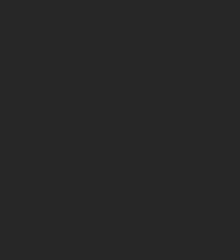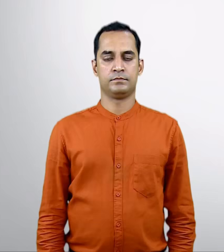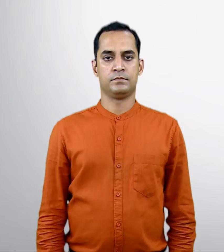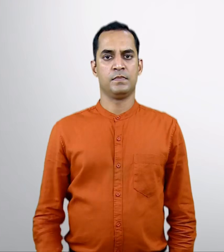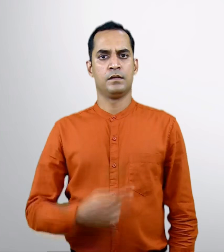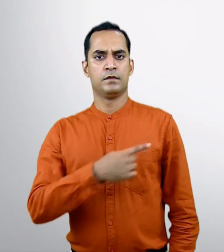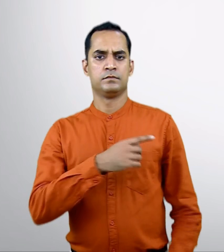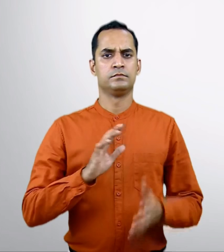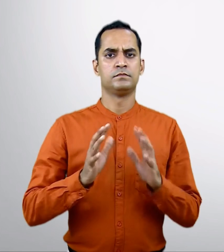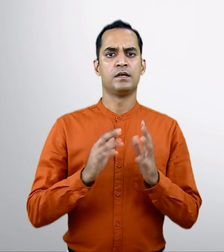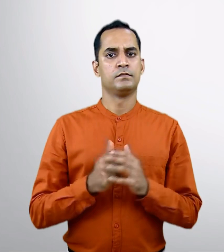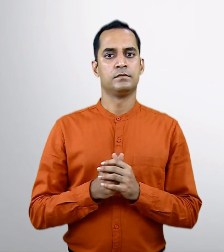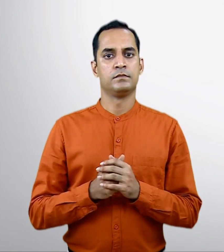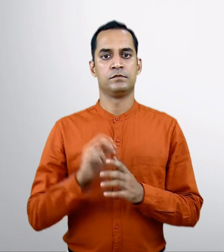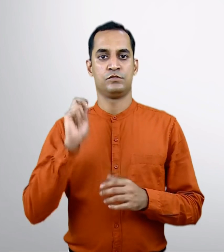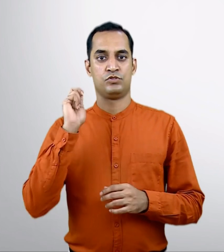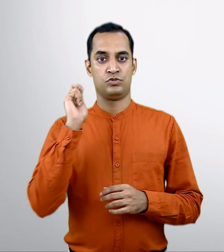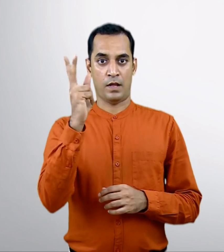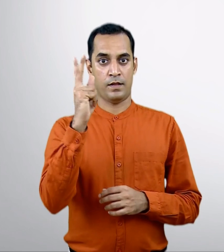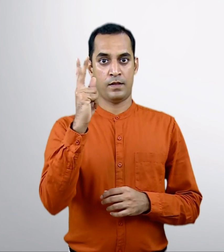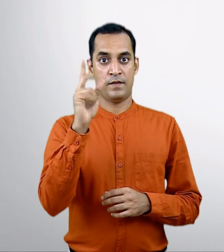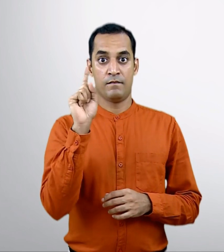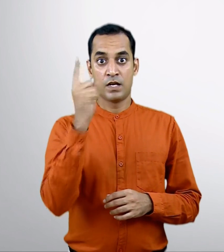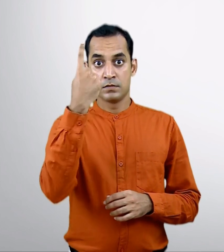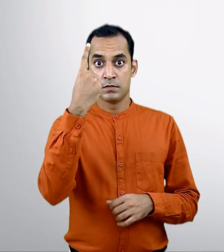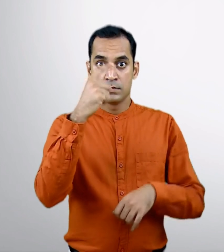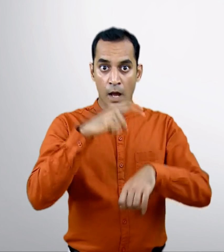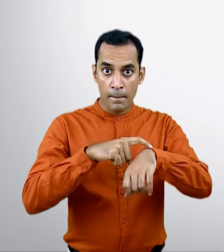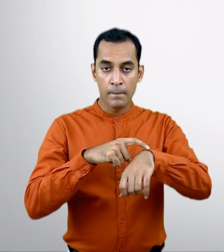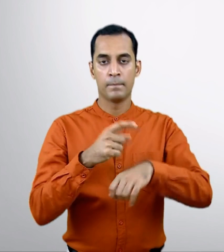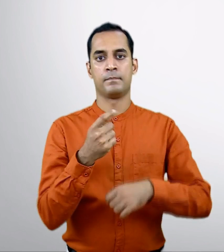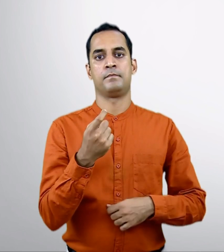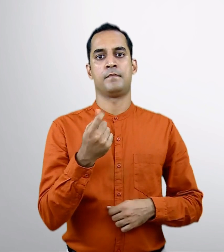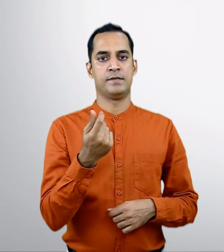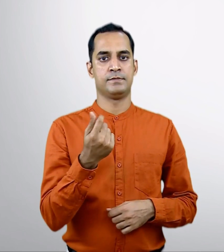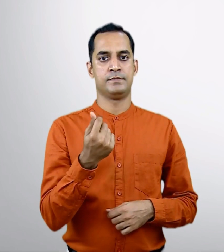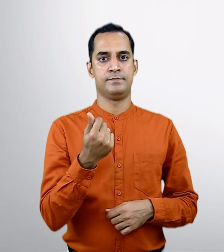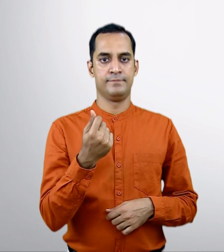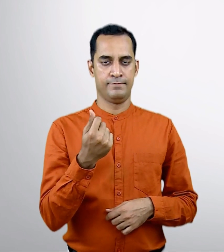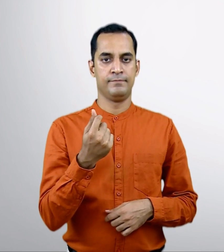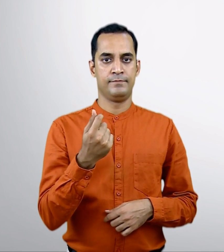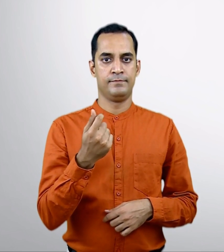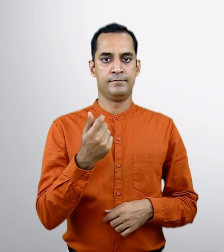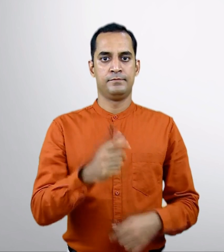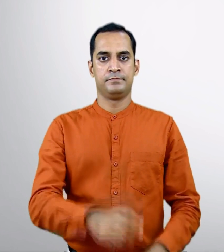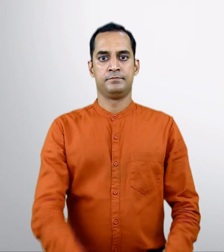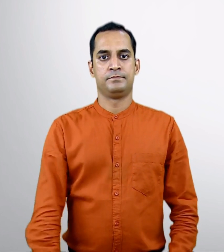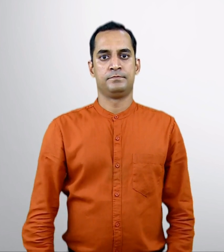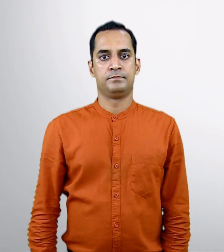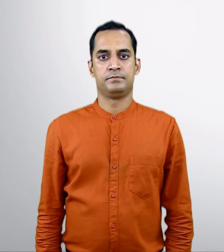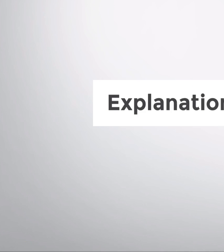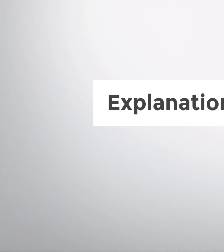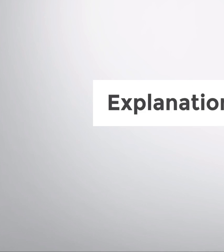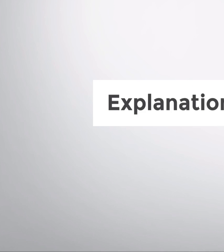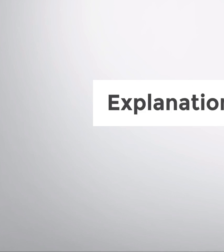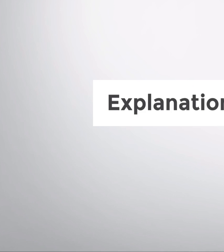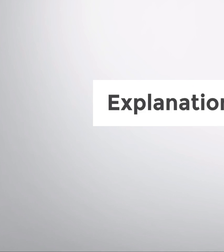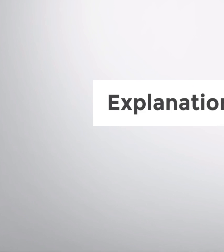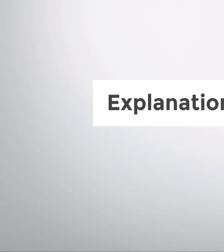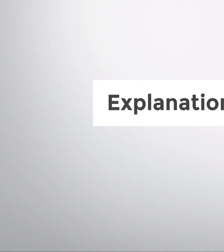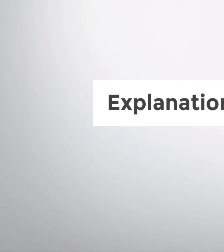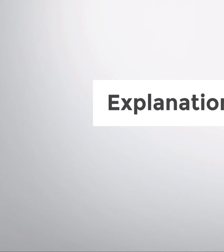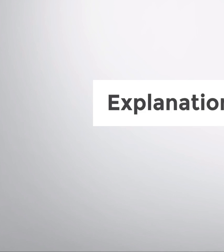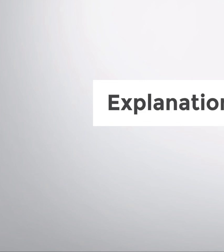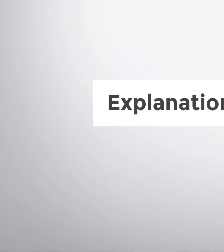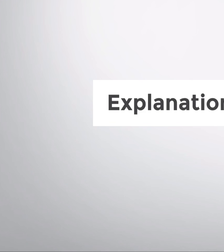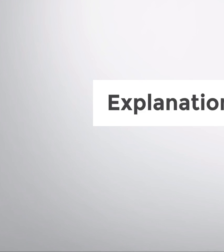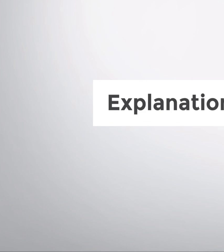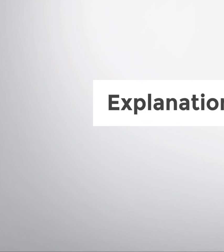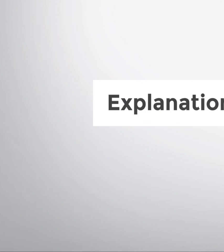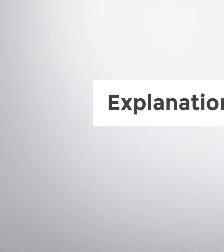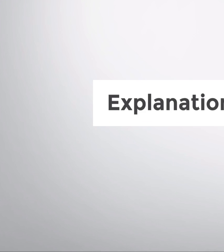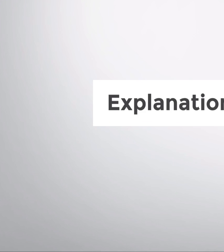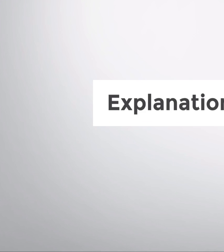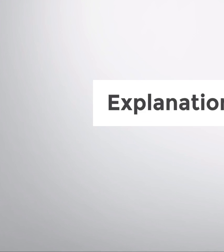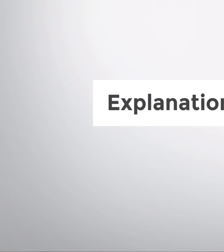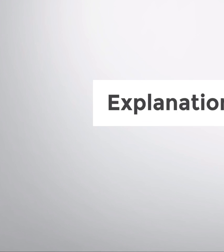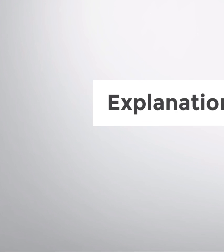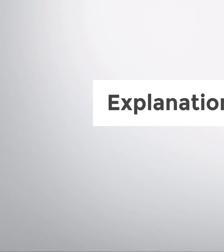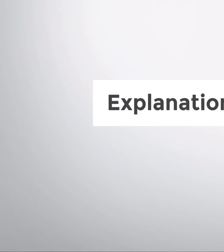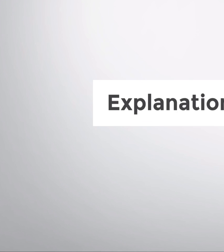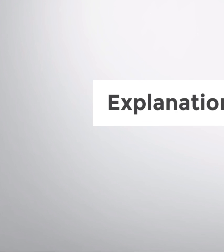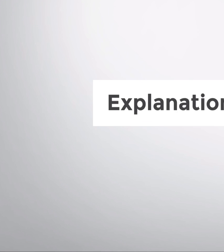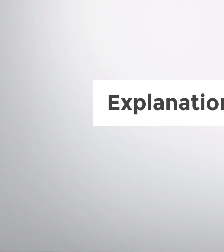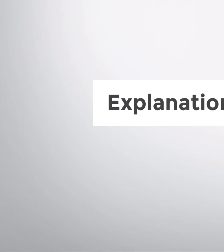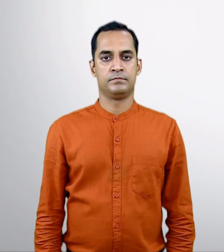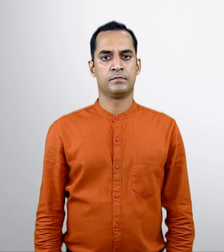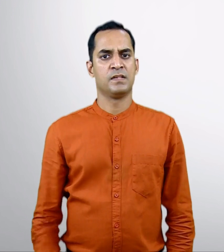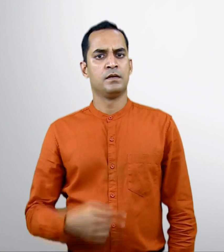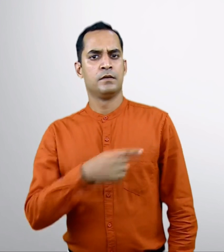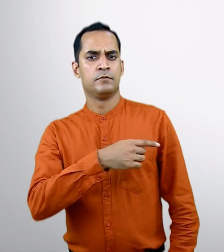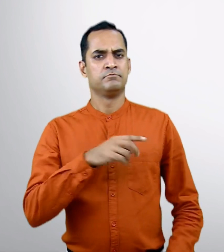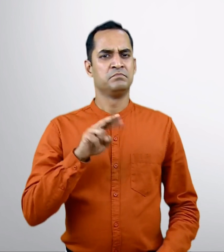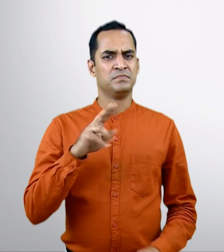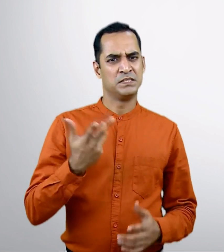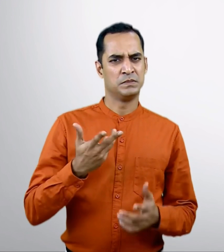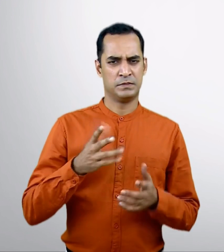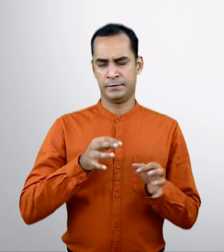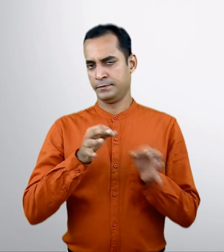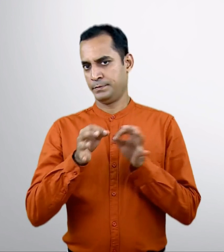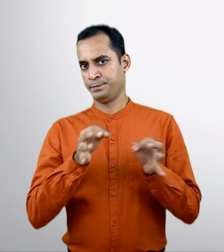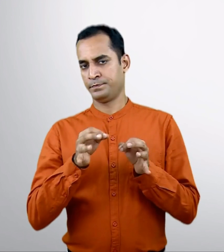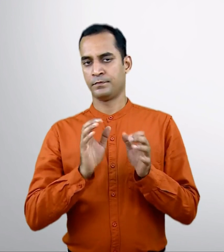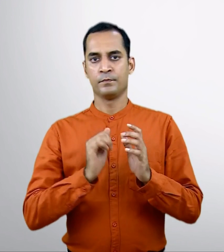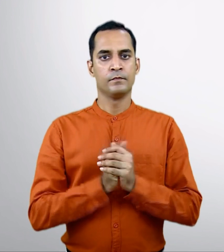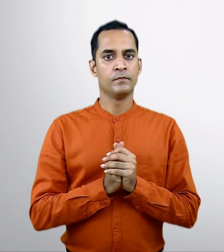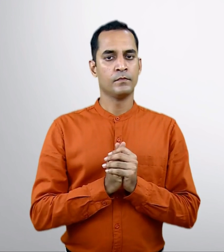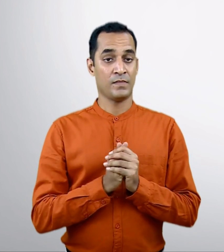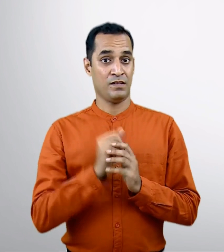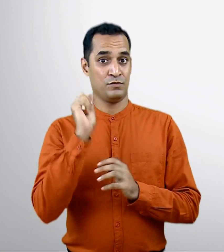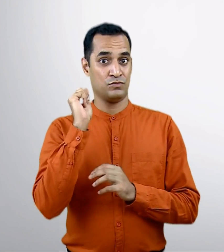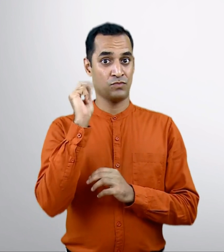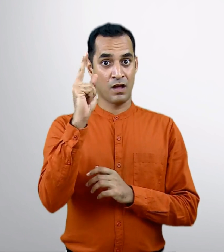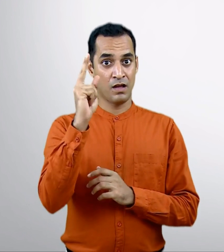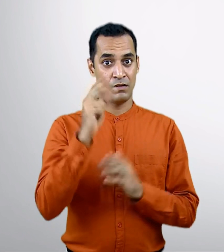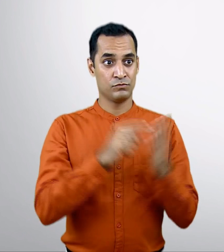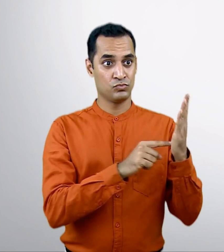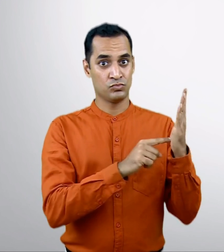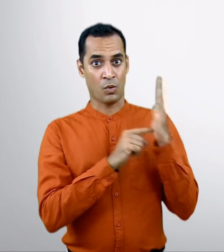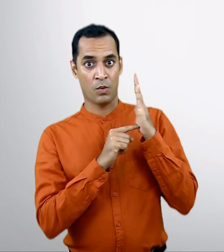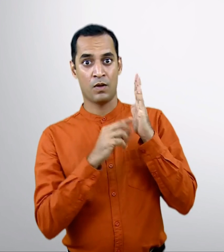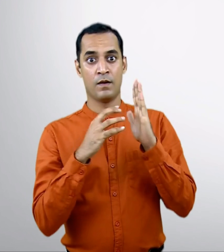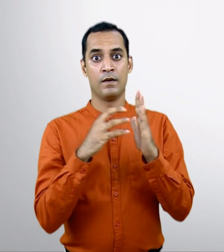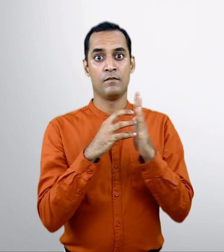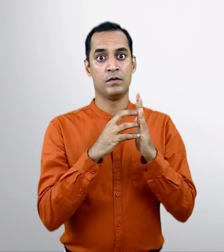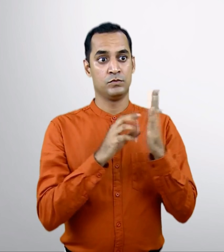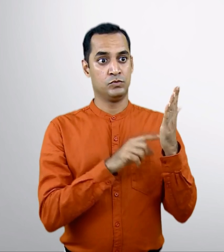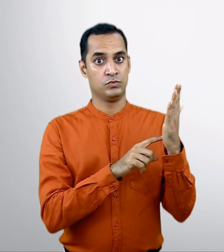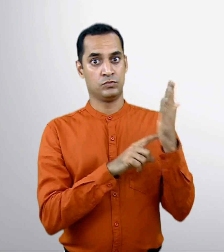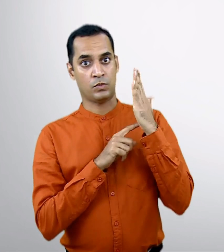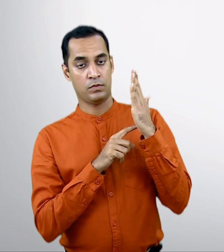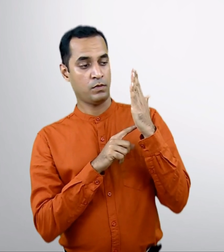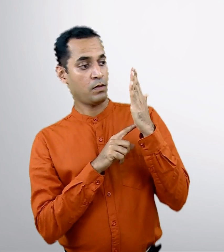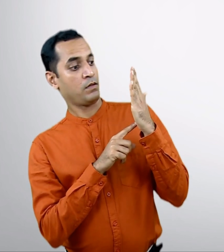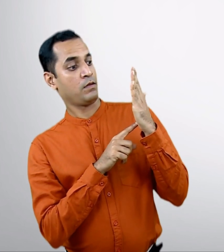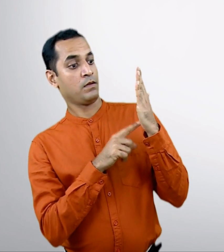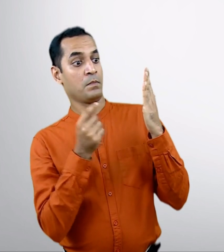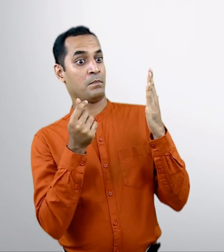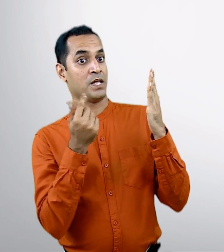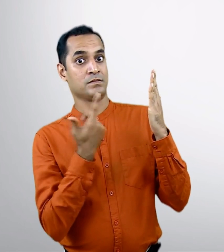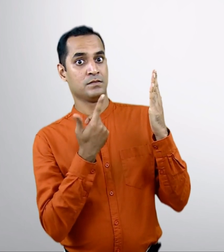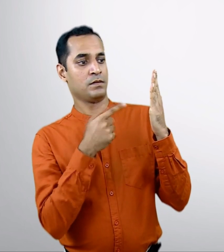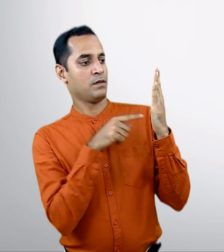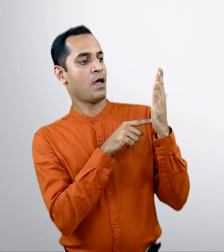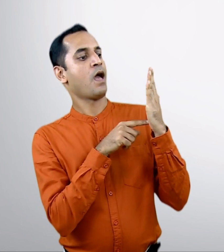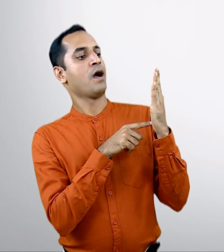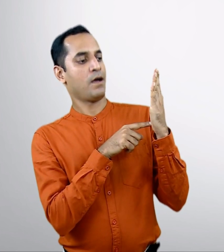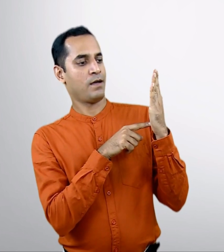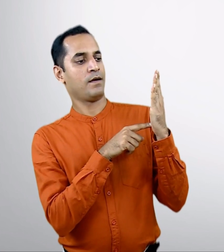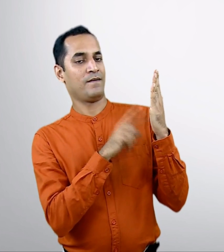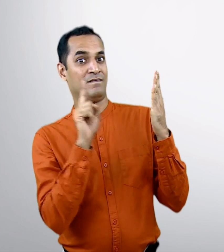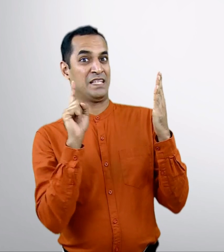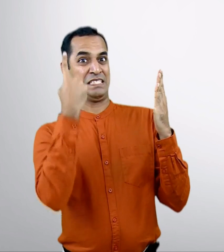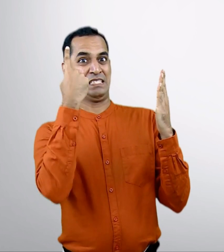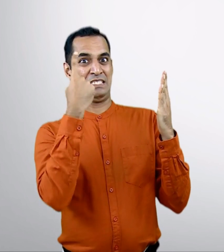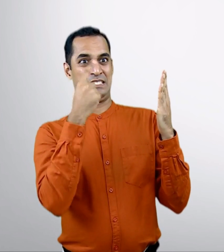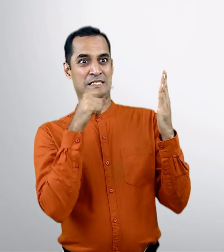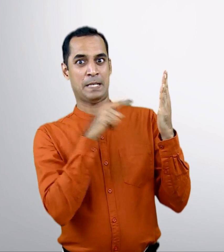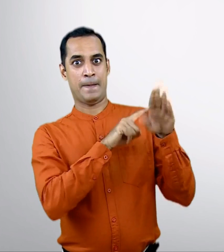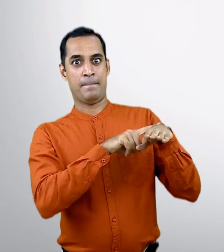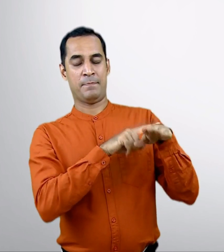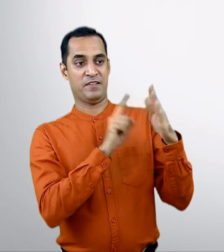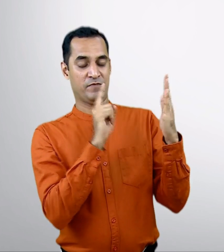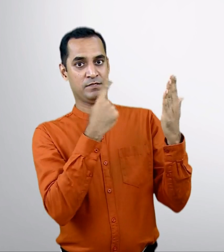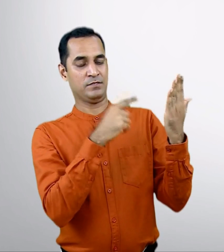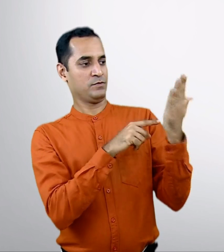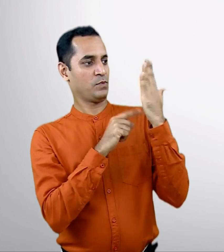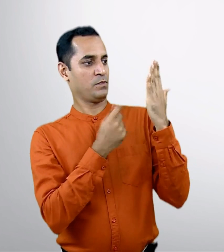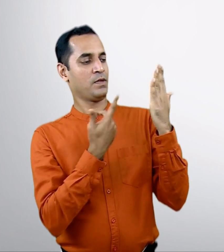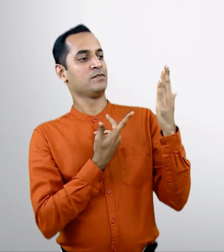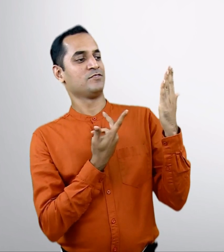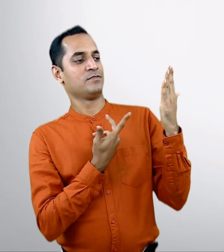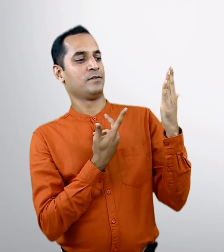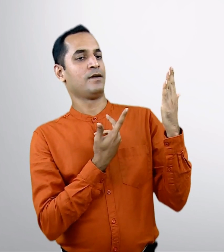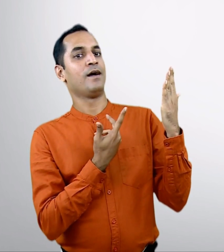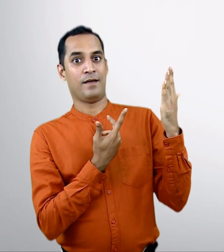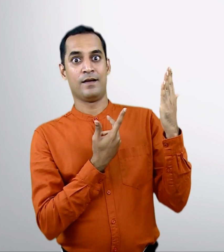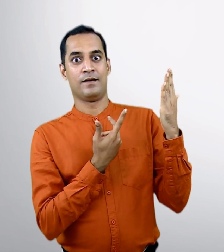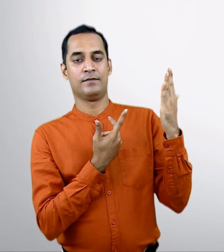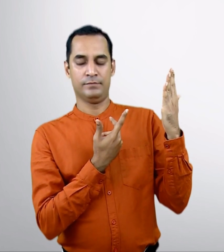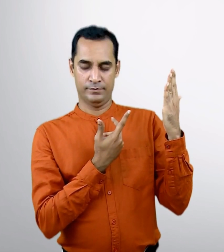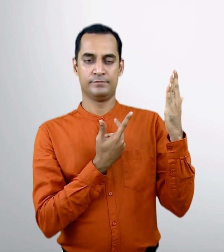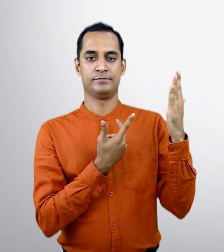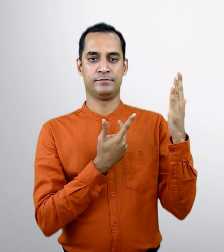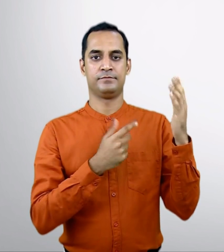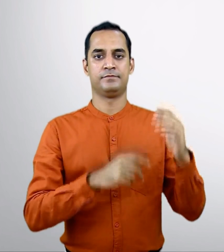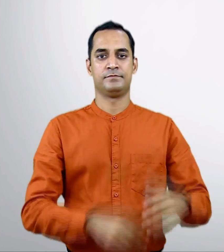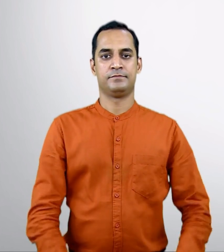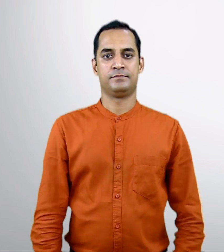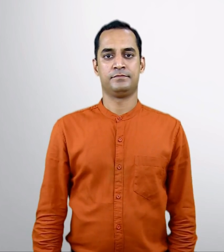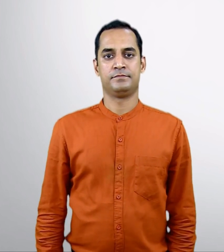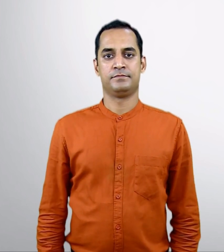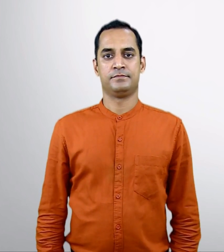Issue Price